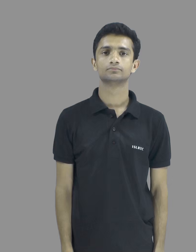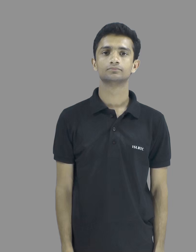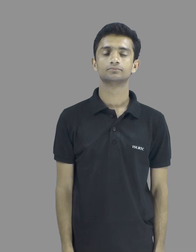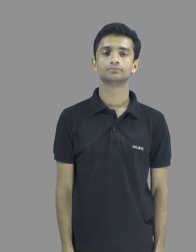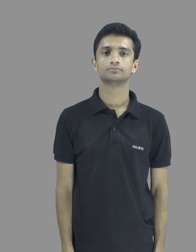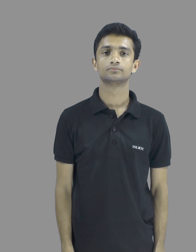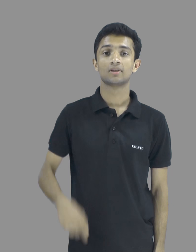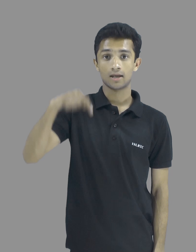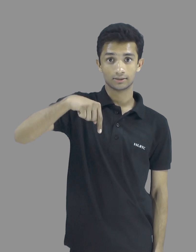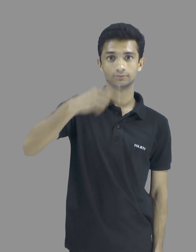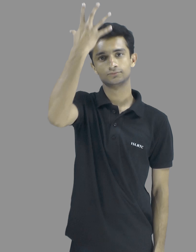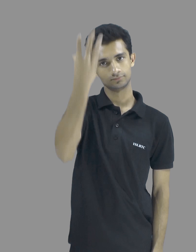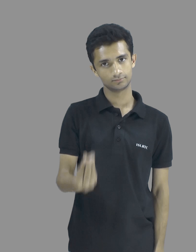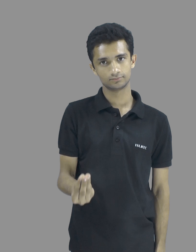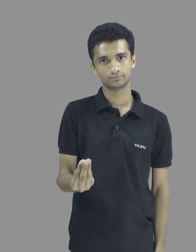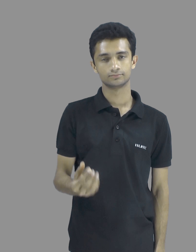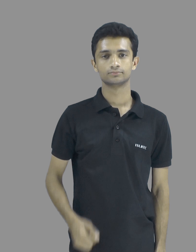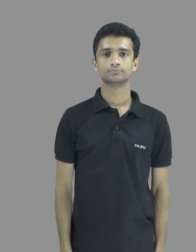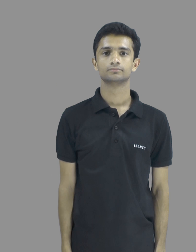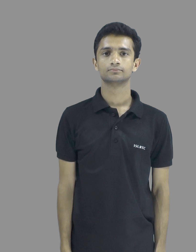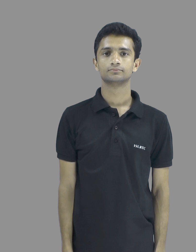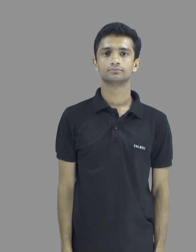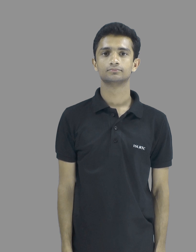Tonight